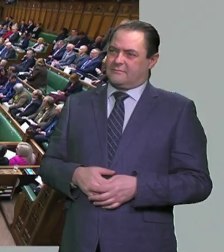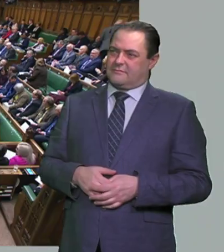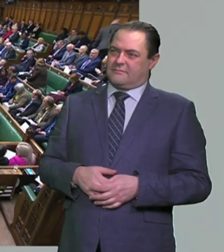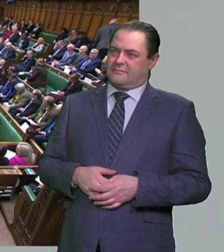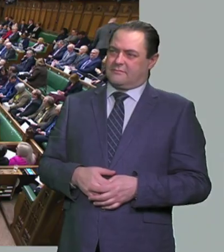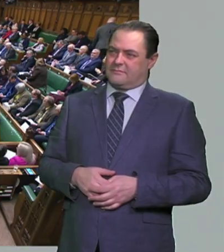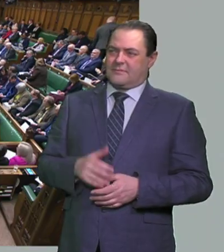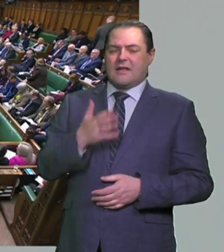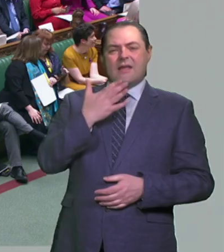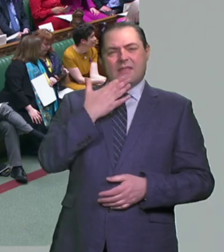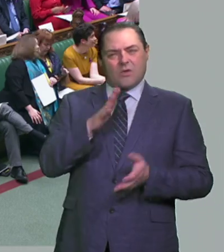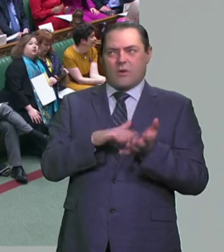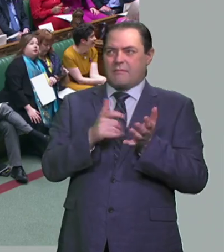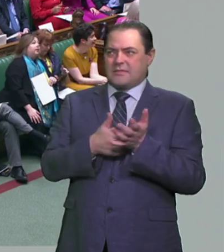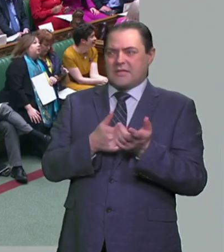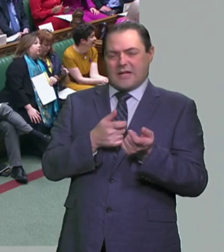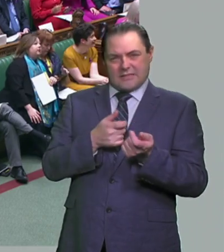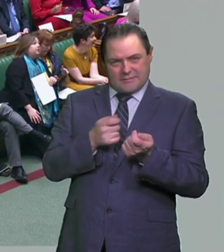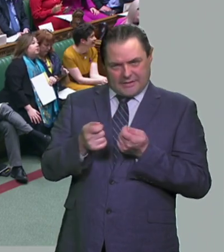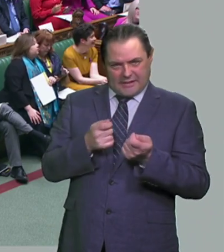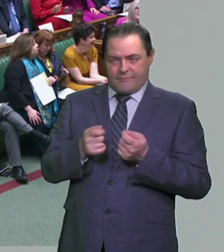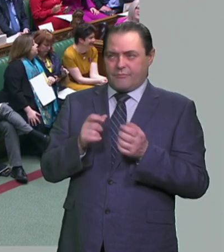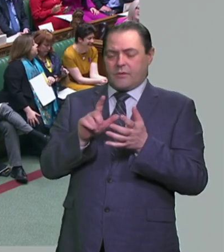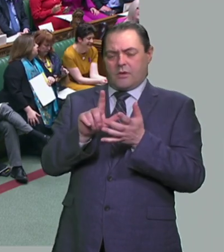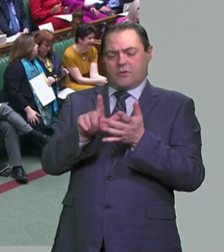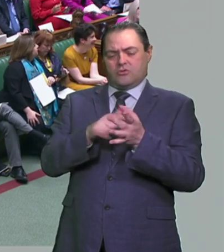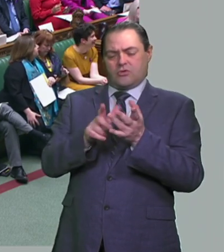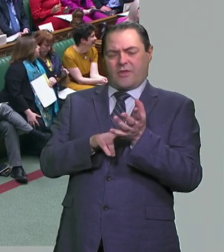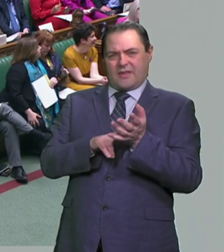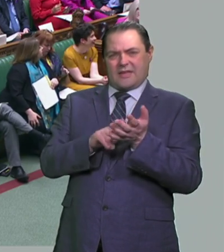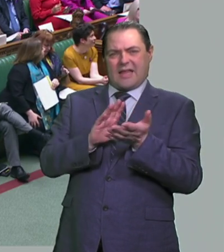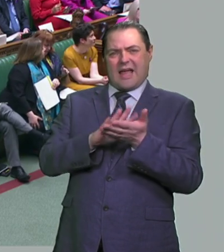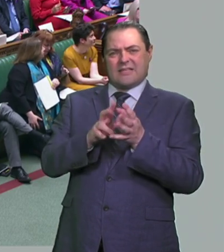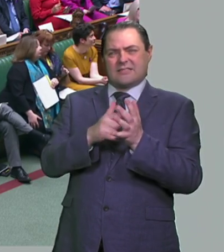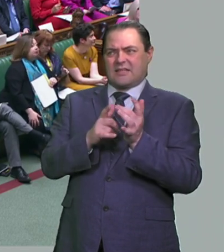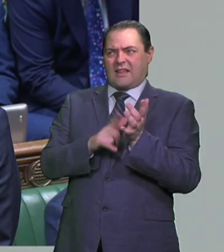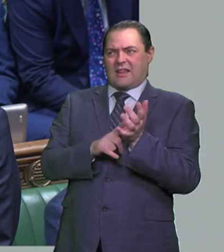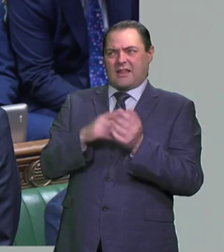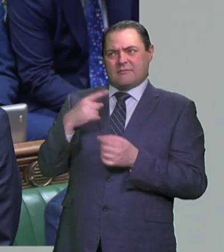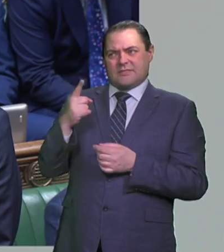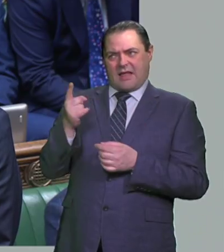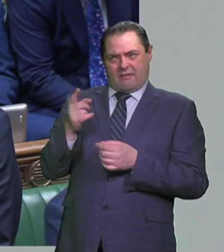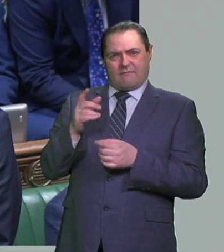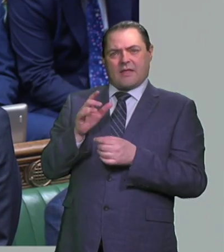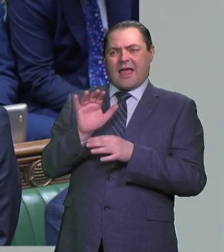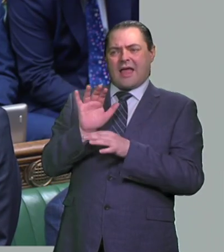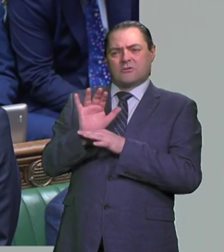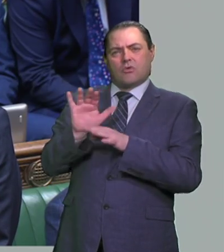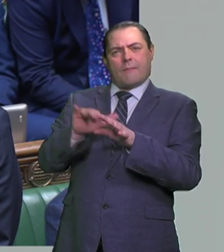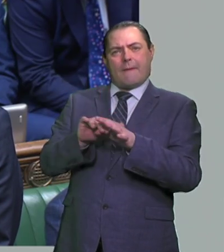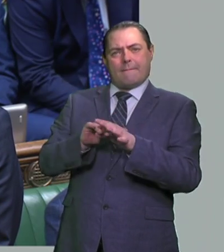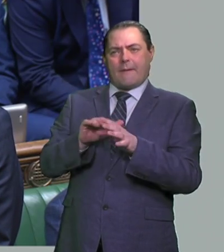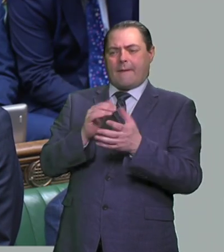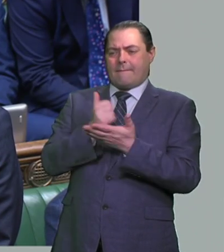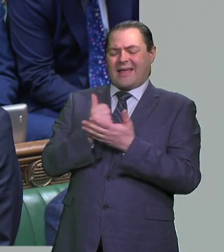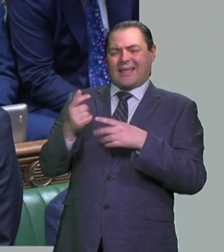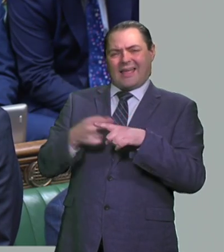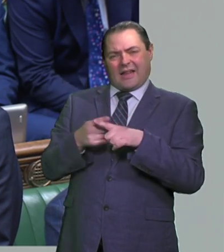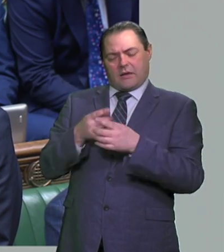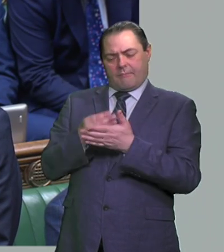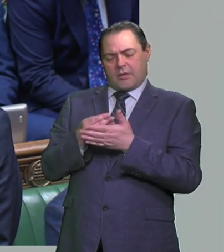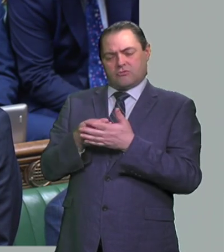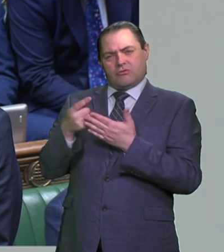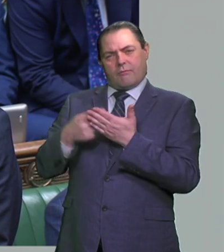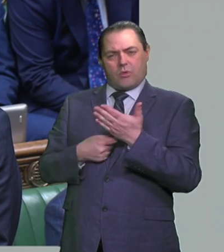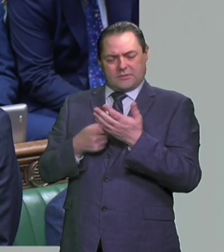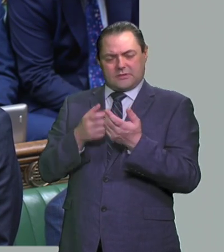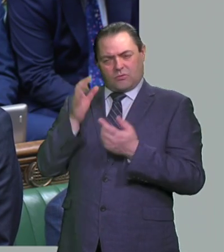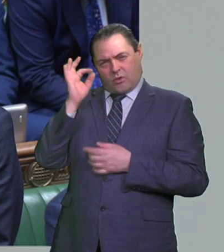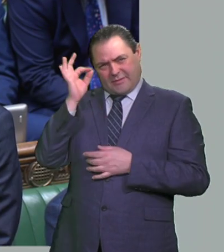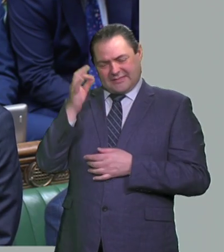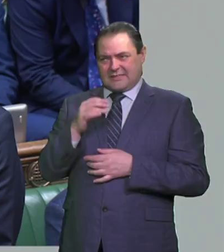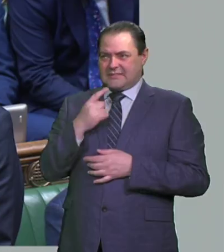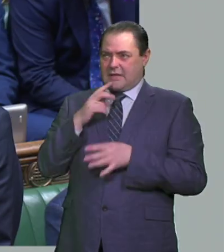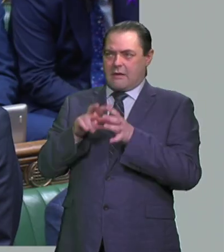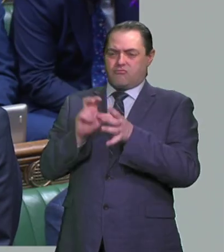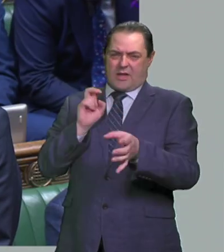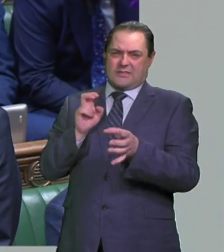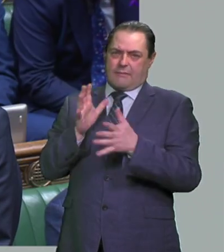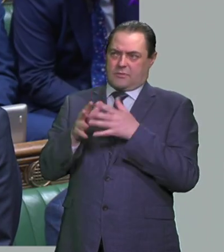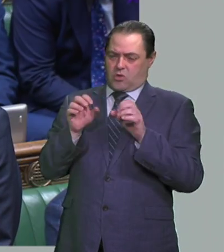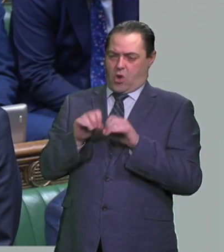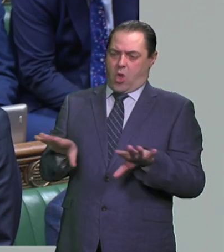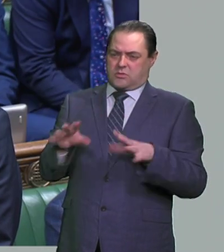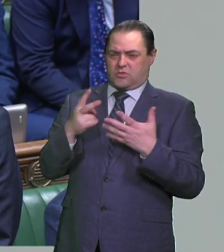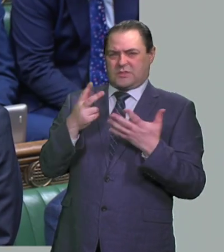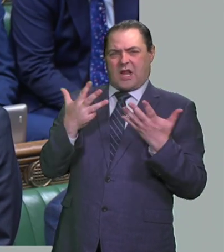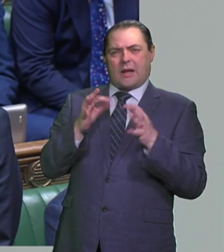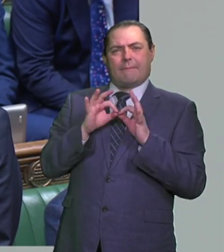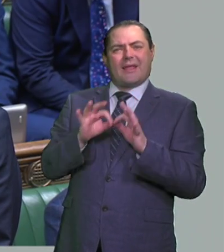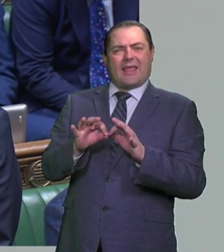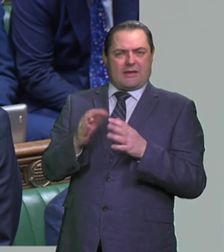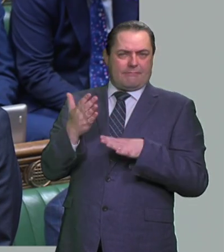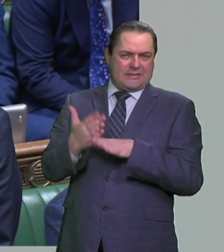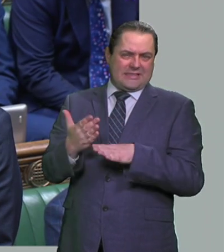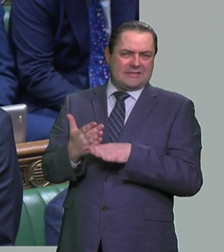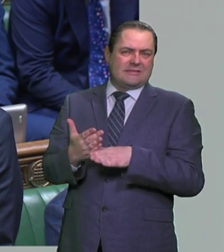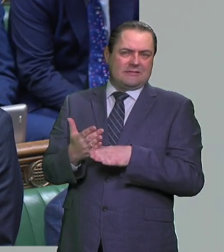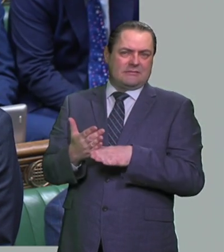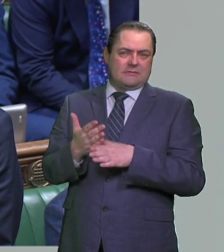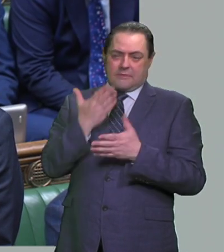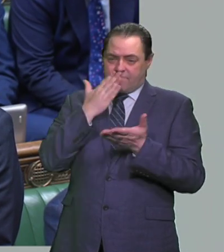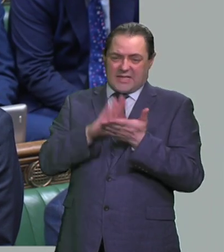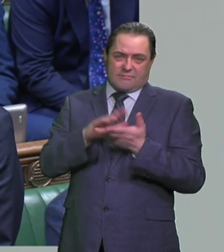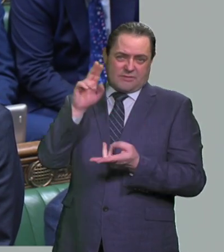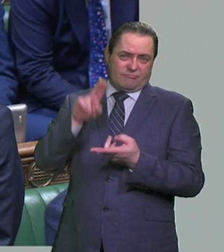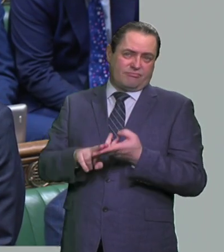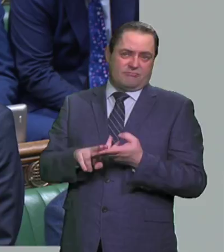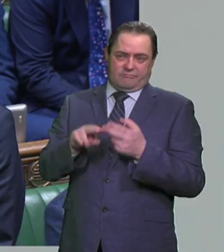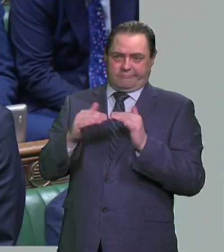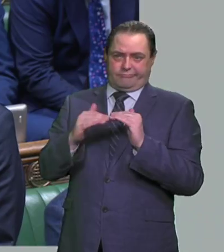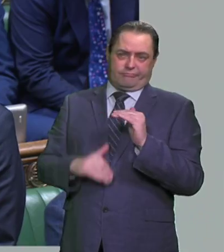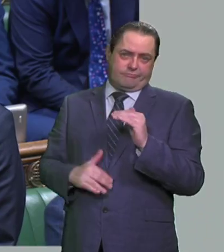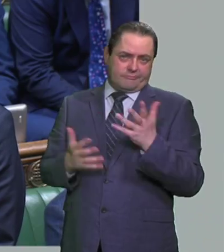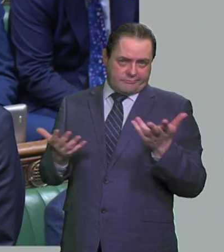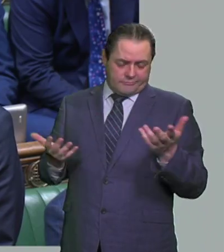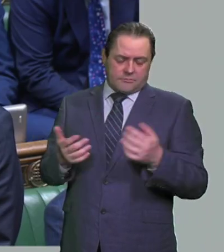Jonathan Haskel, an external member of the Bank of England’s Monetary Policy Committee, has estimated that Brexit has resulted in the loss of approximately £29 billion of business investment to the UK as a whole.